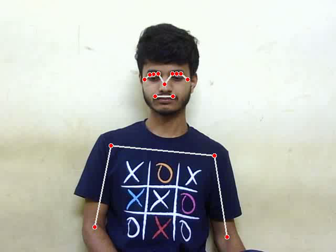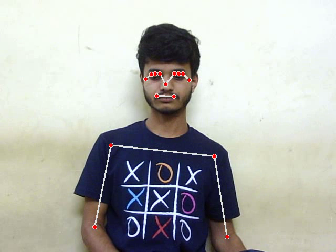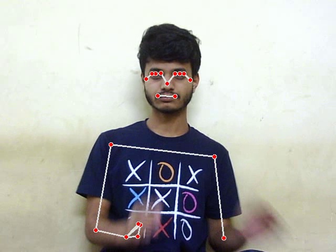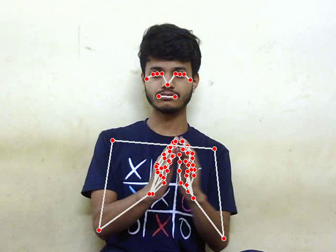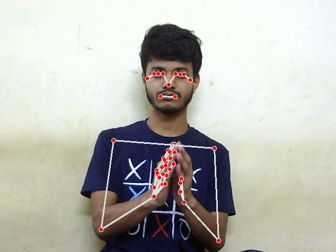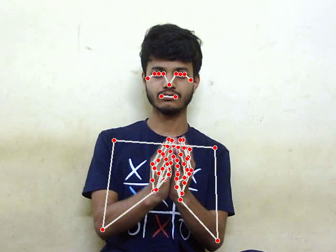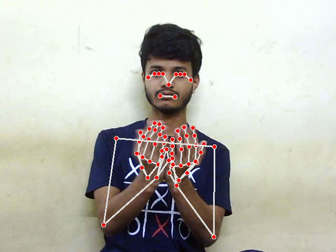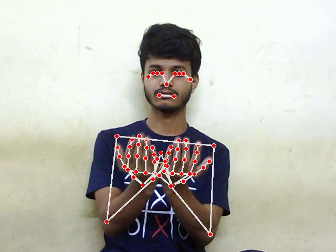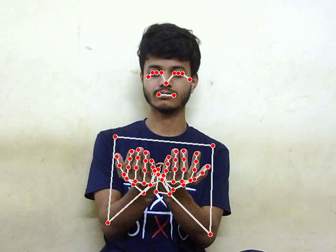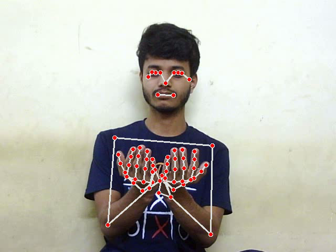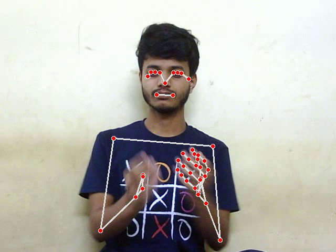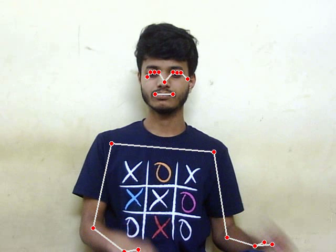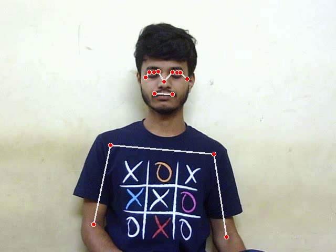book